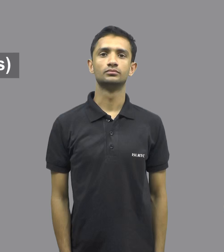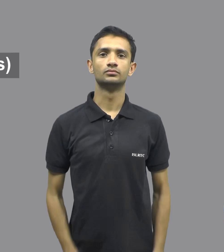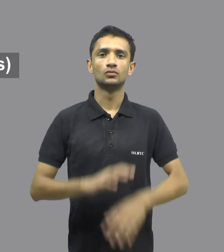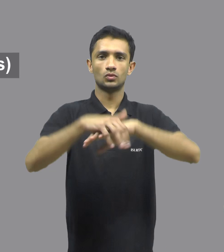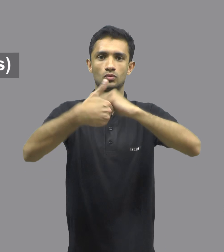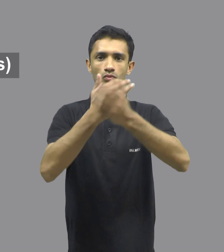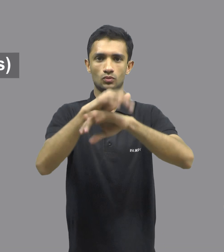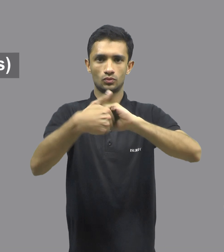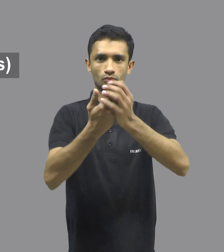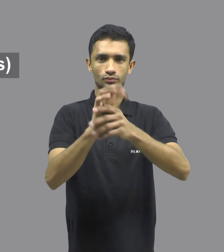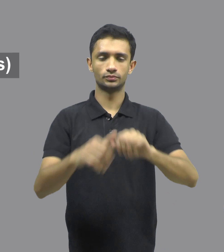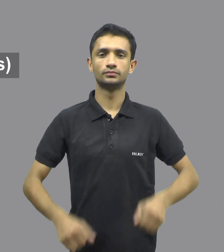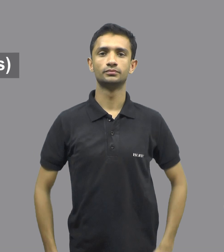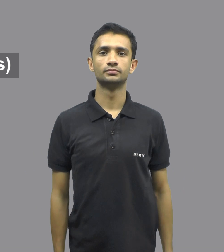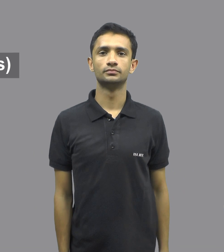Wash (Hands)